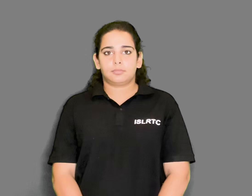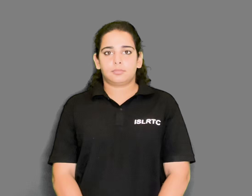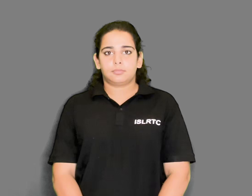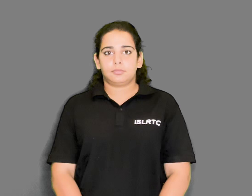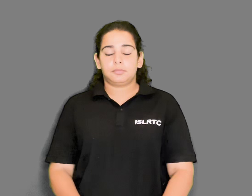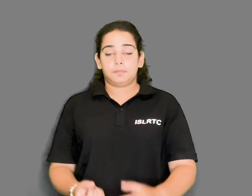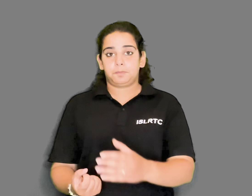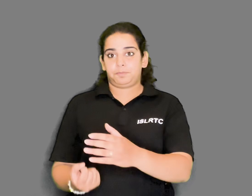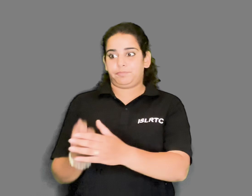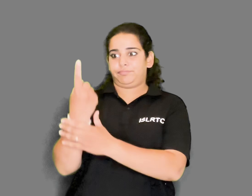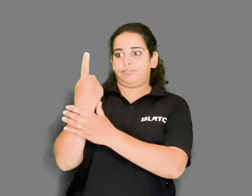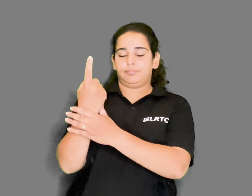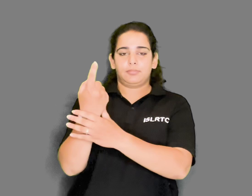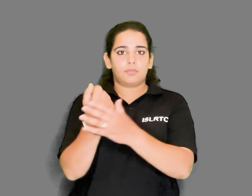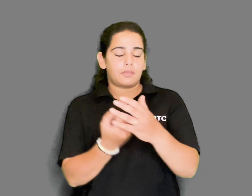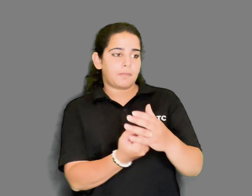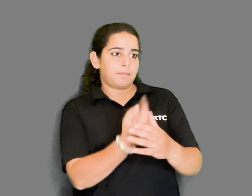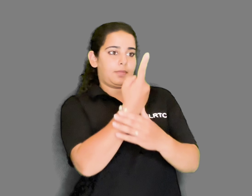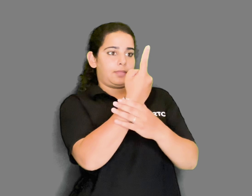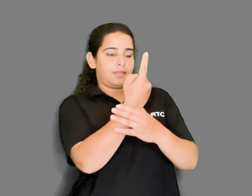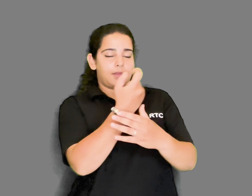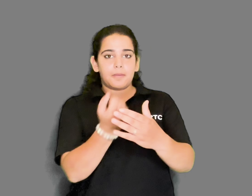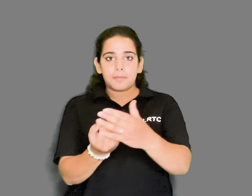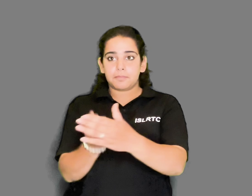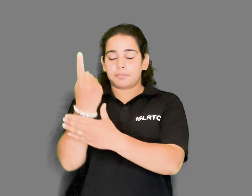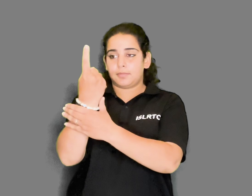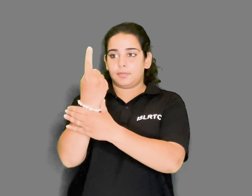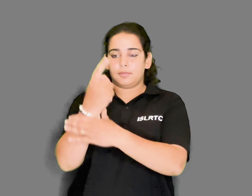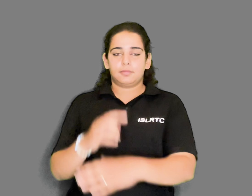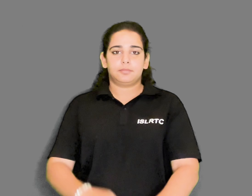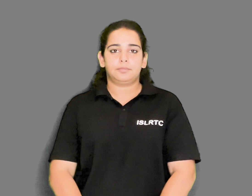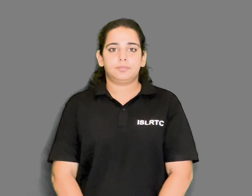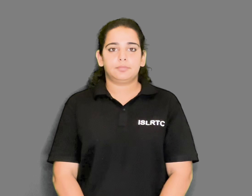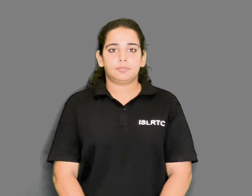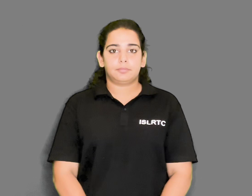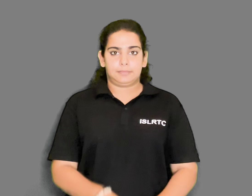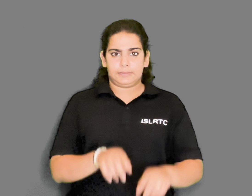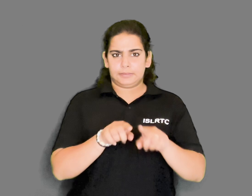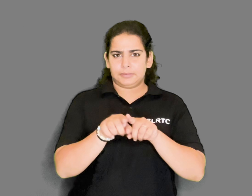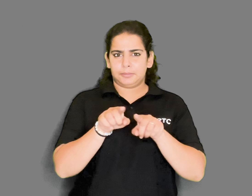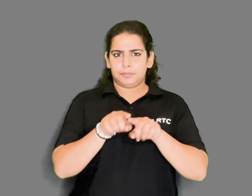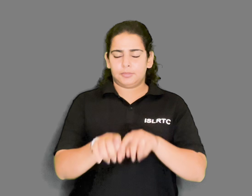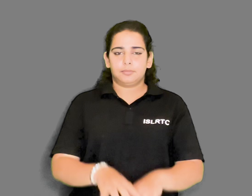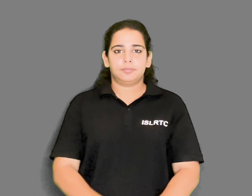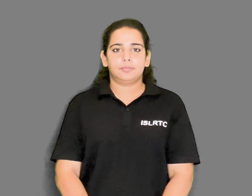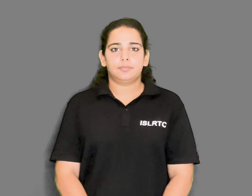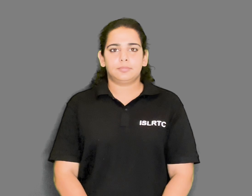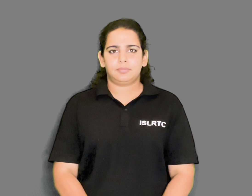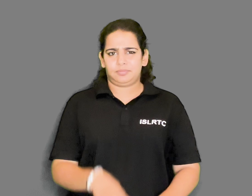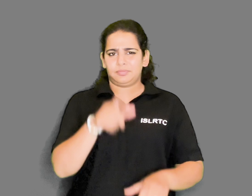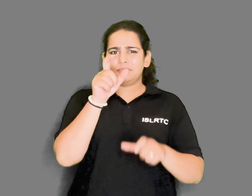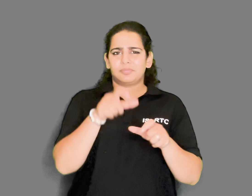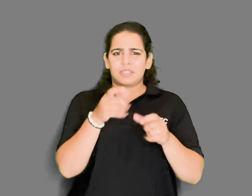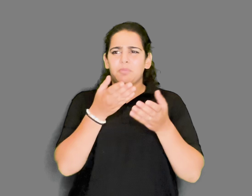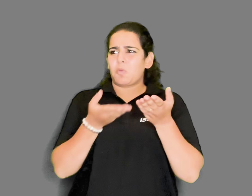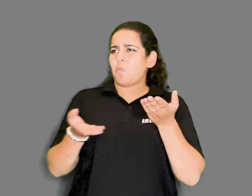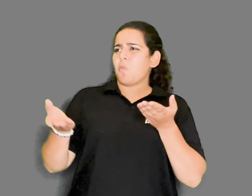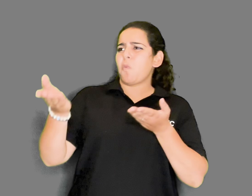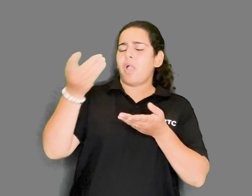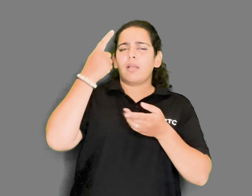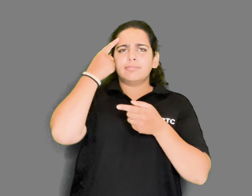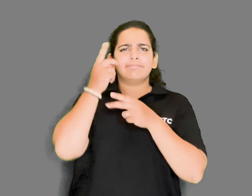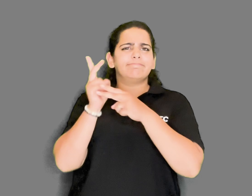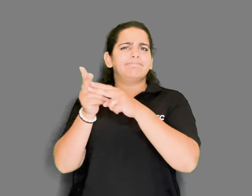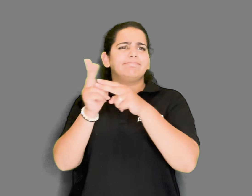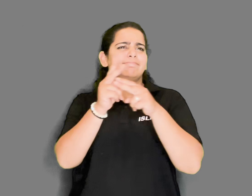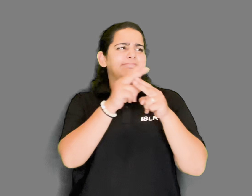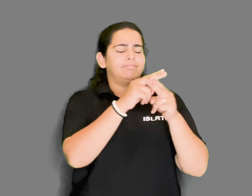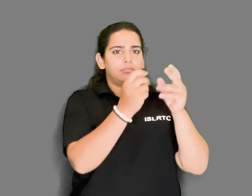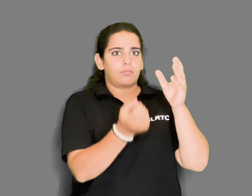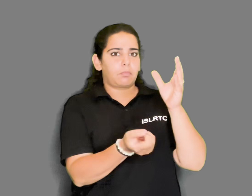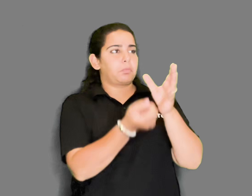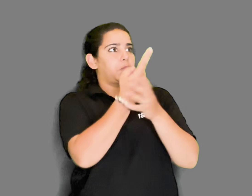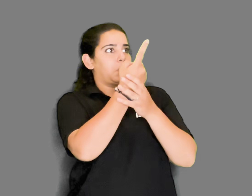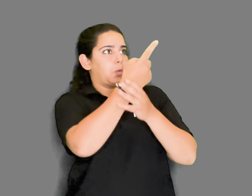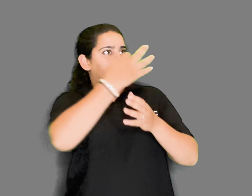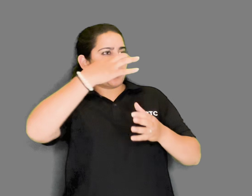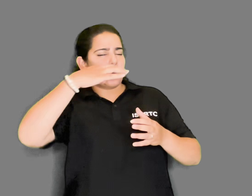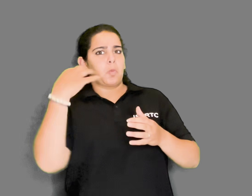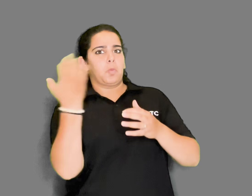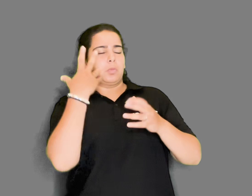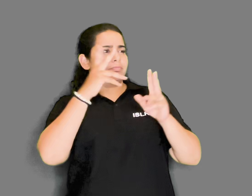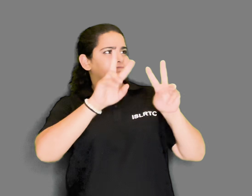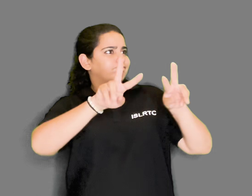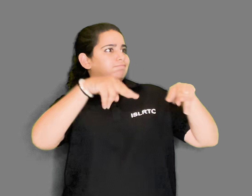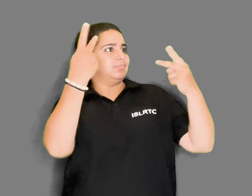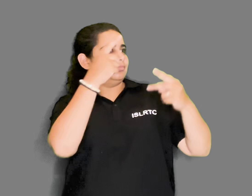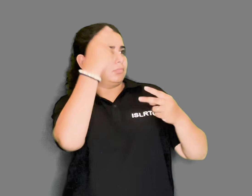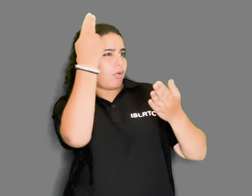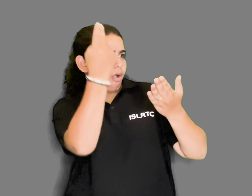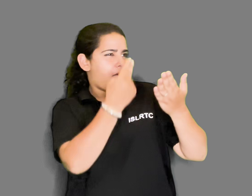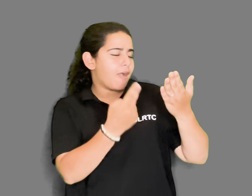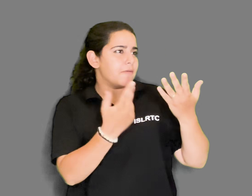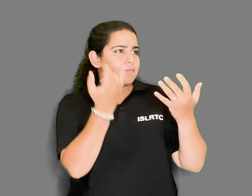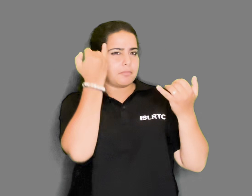Presence the state or fact of existing or being present